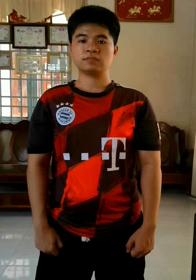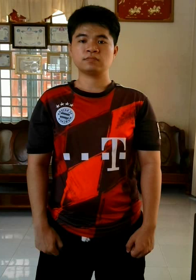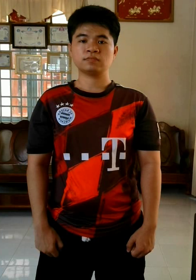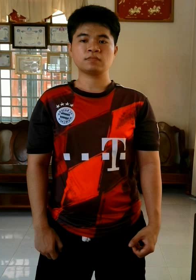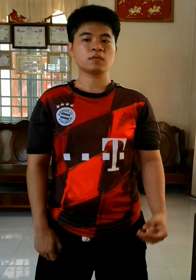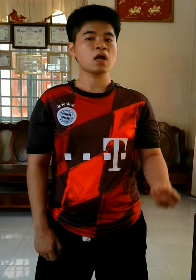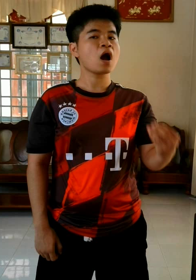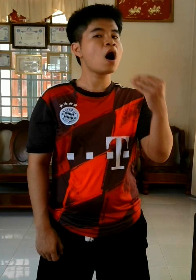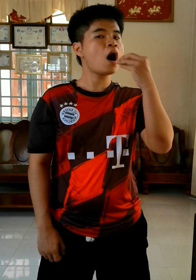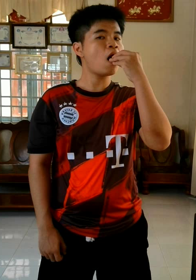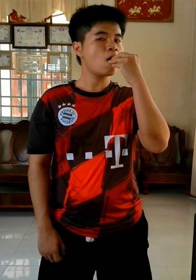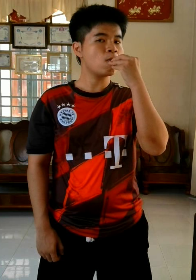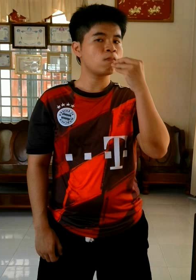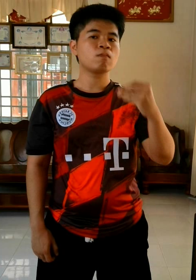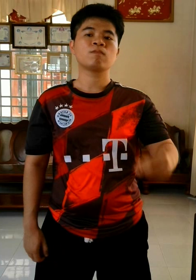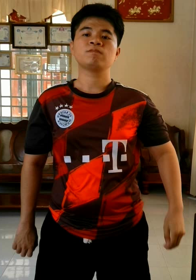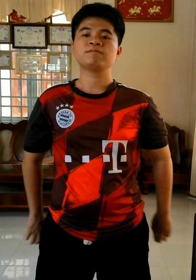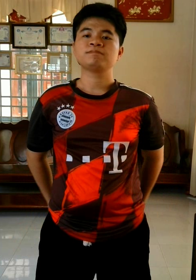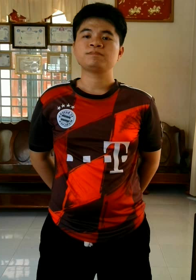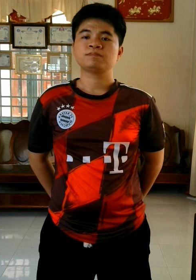an